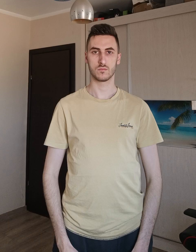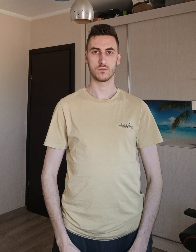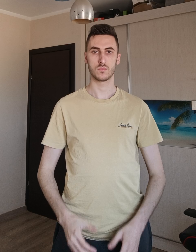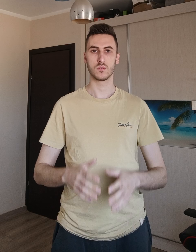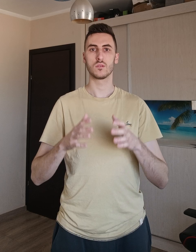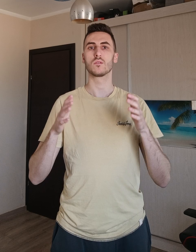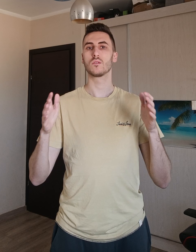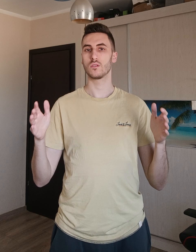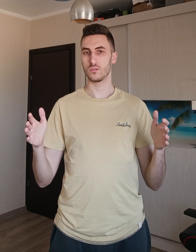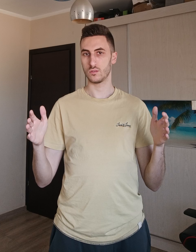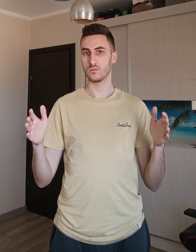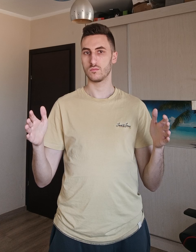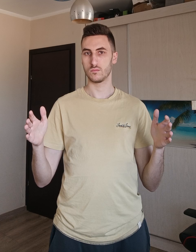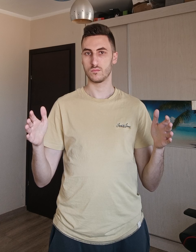גדול